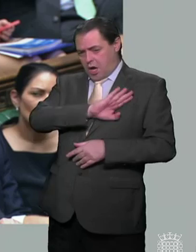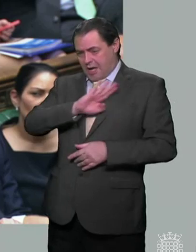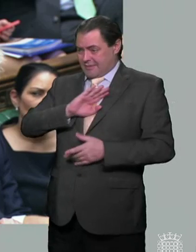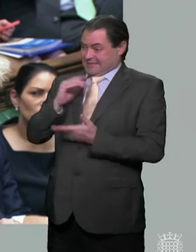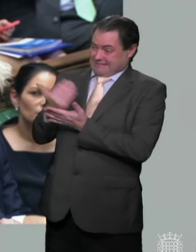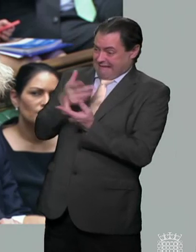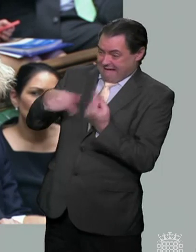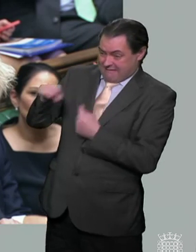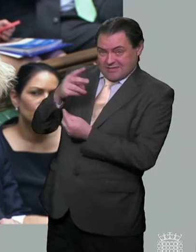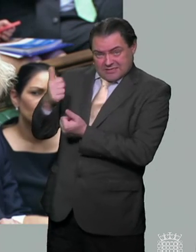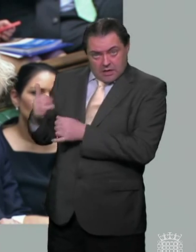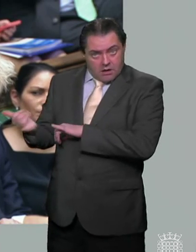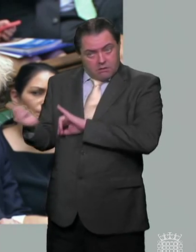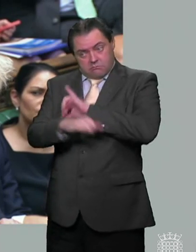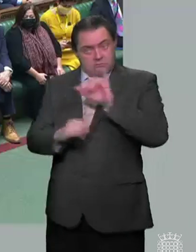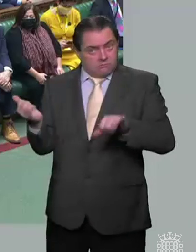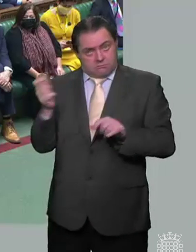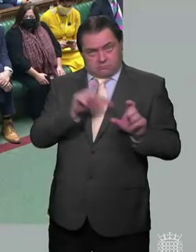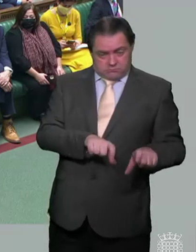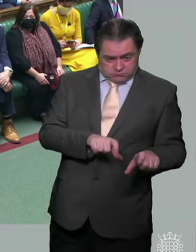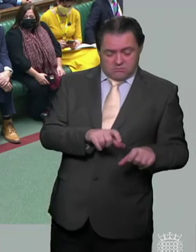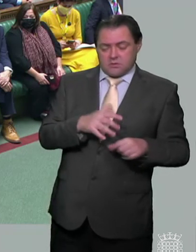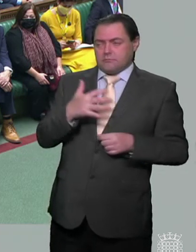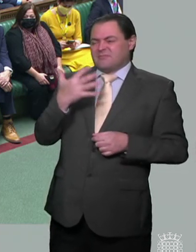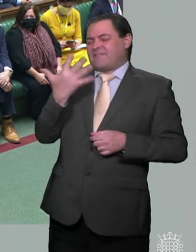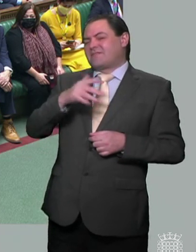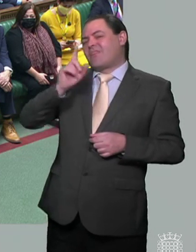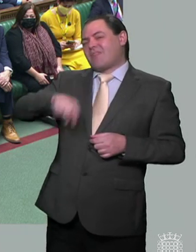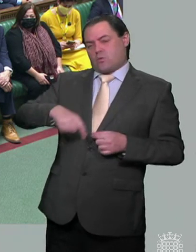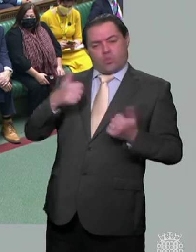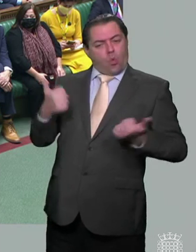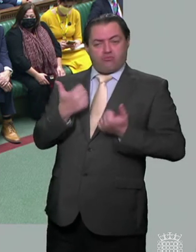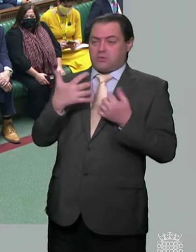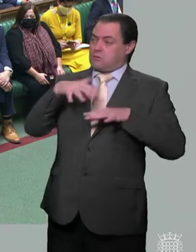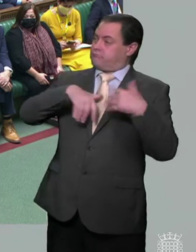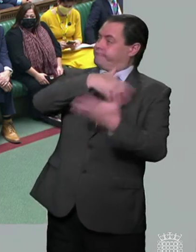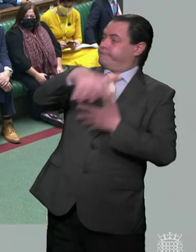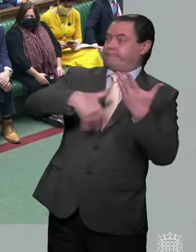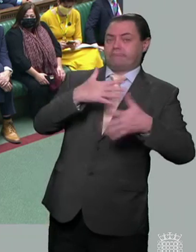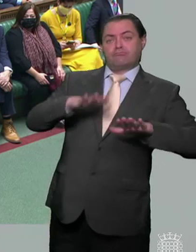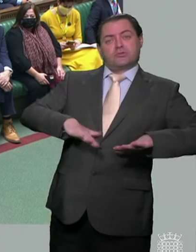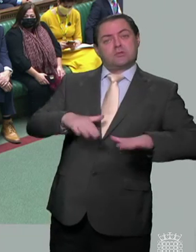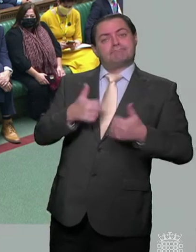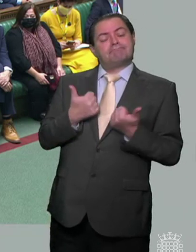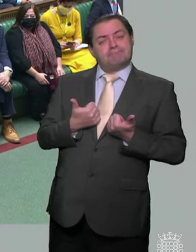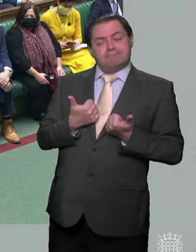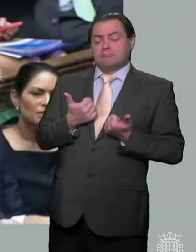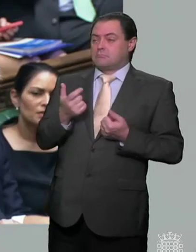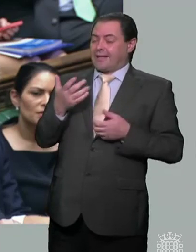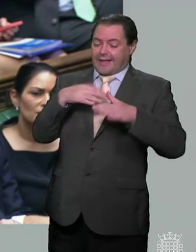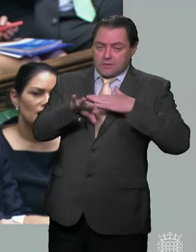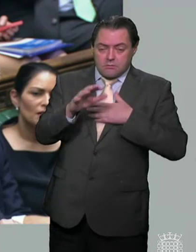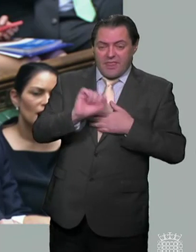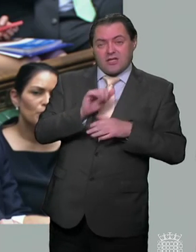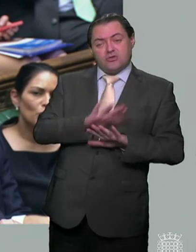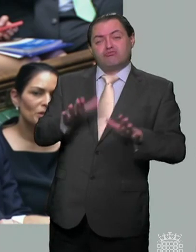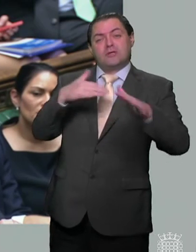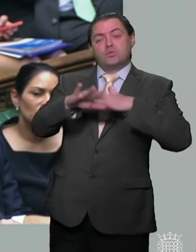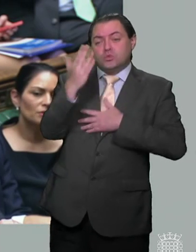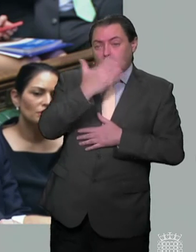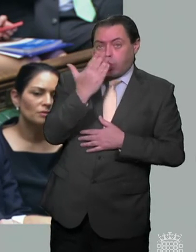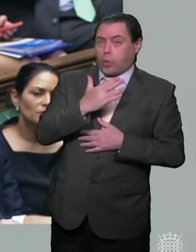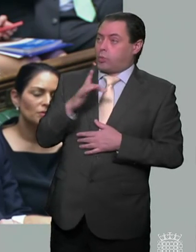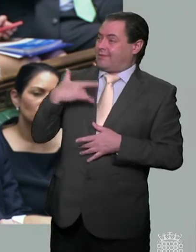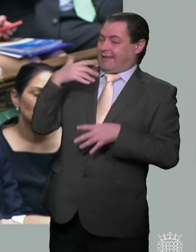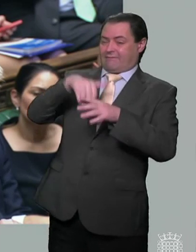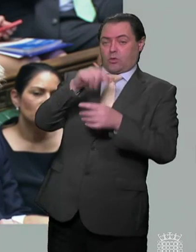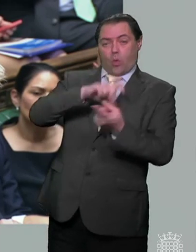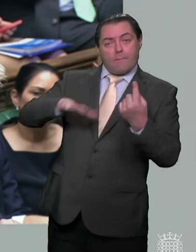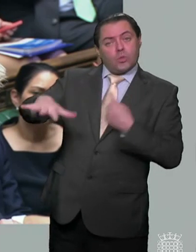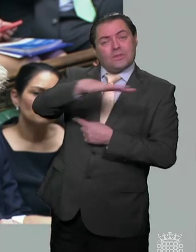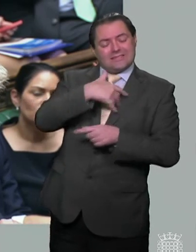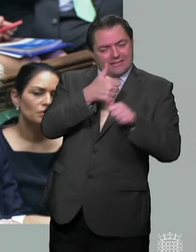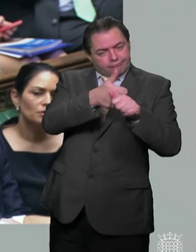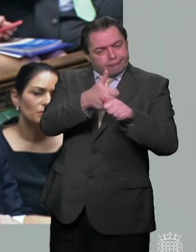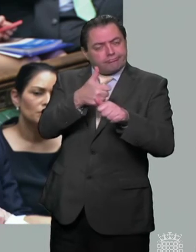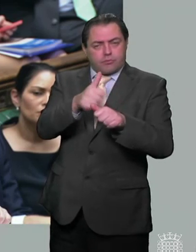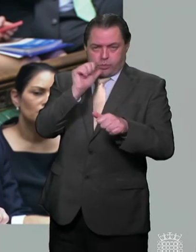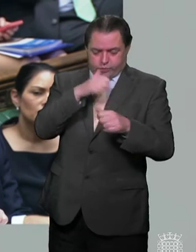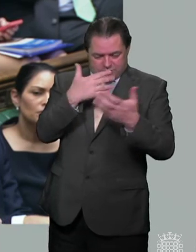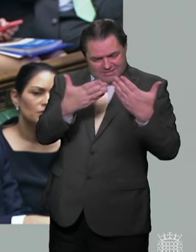Many of those 15,000 are already being integrated into the UK, into schools and into communities, and we will help them in any way we can.